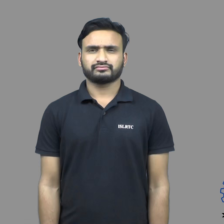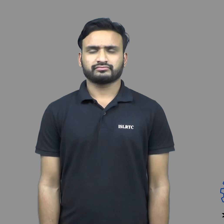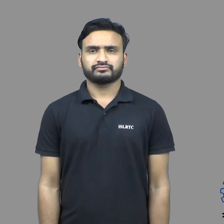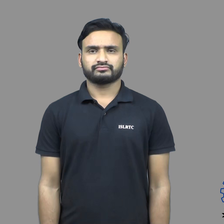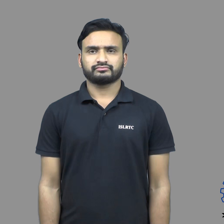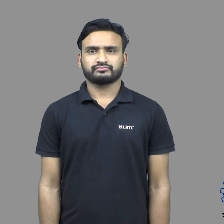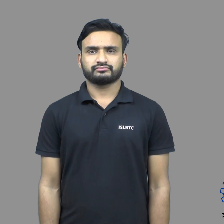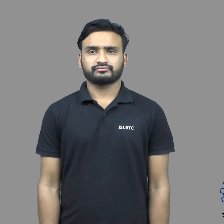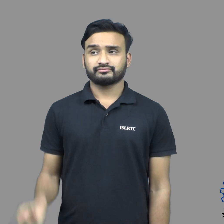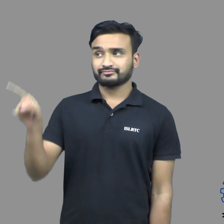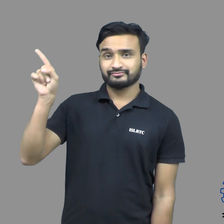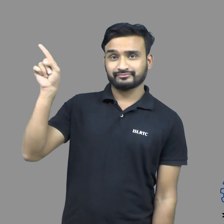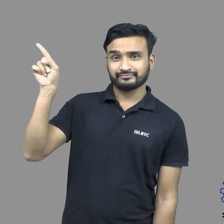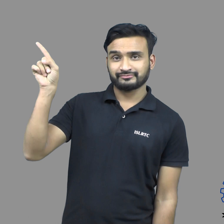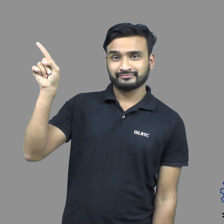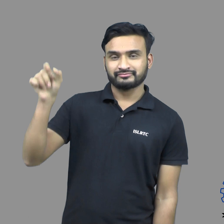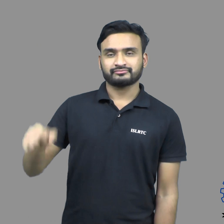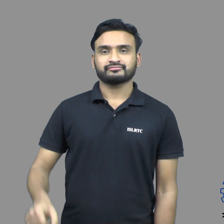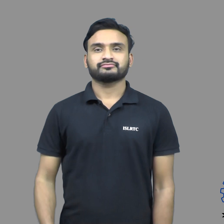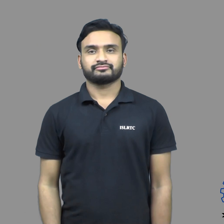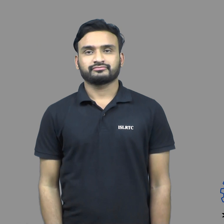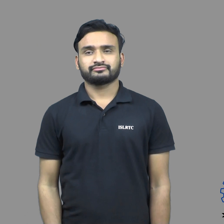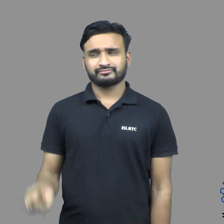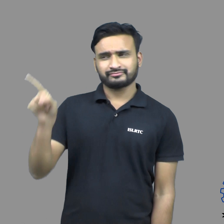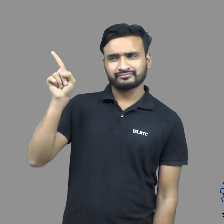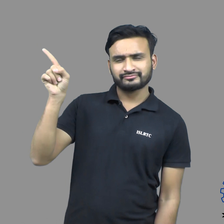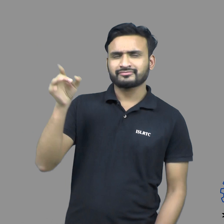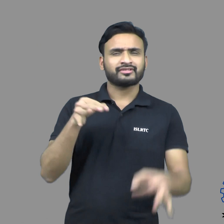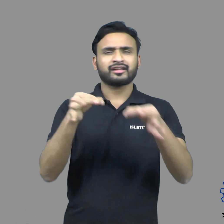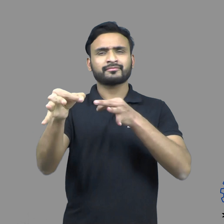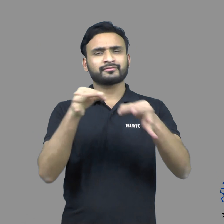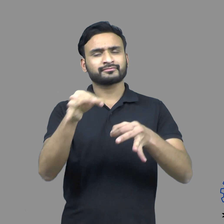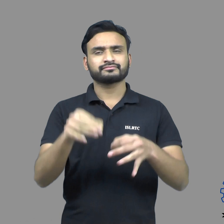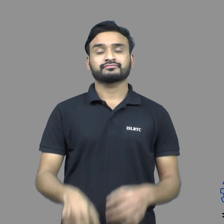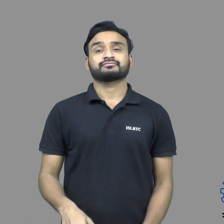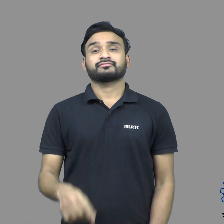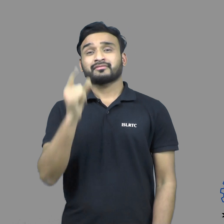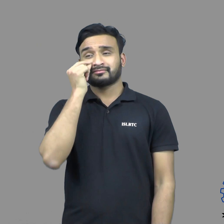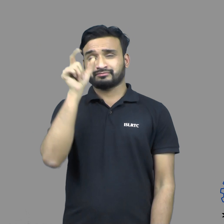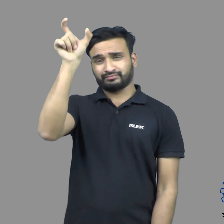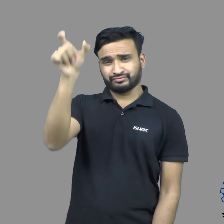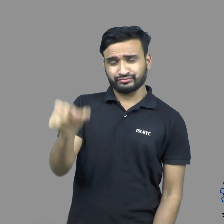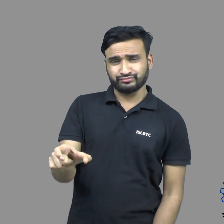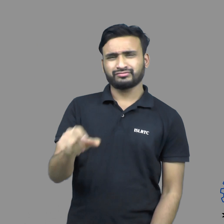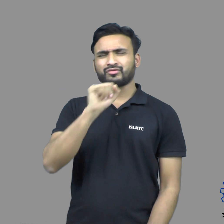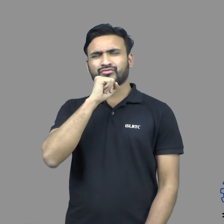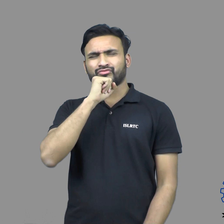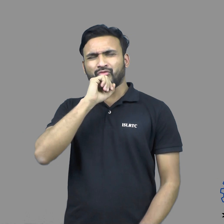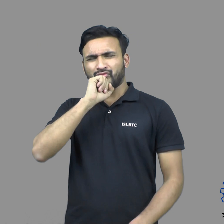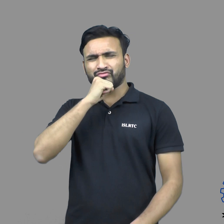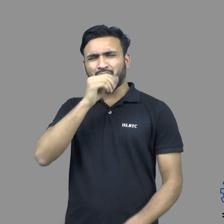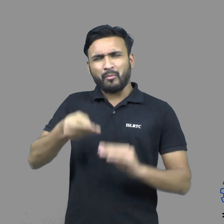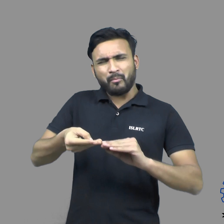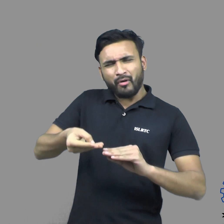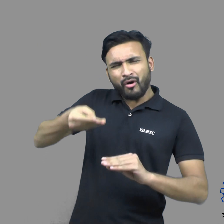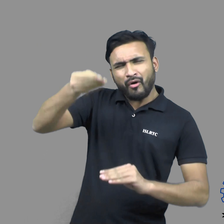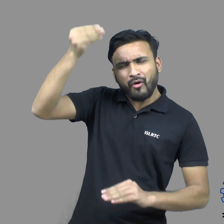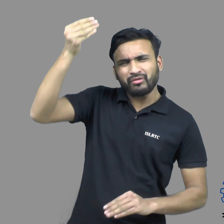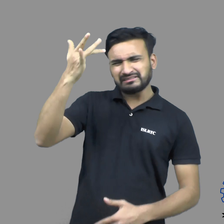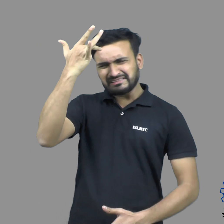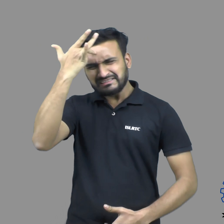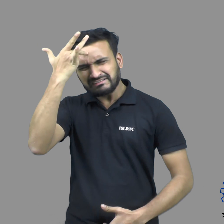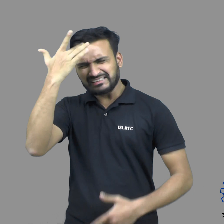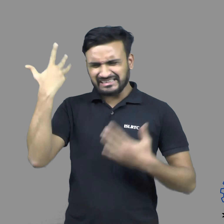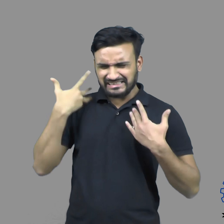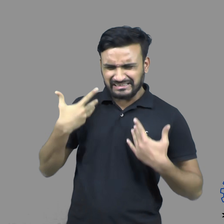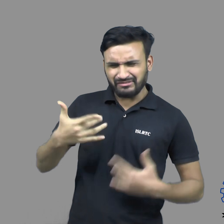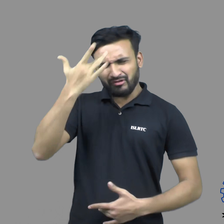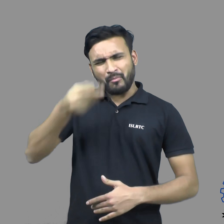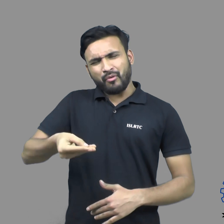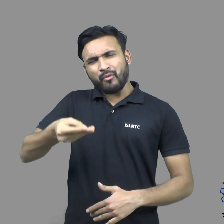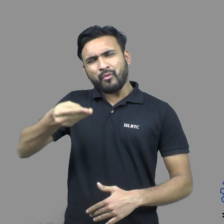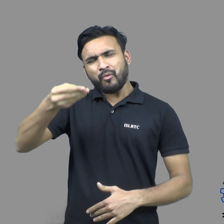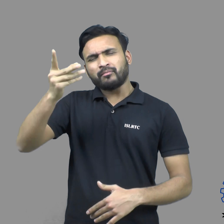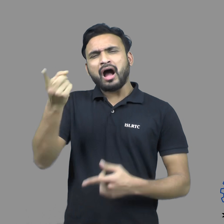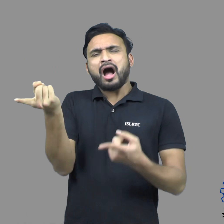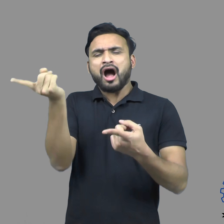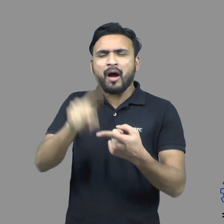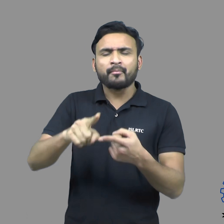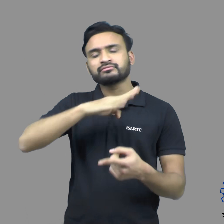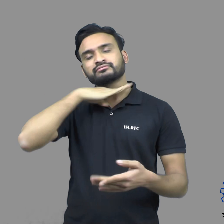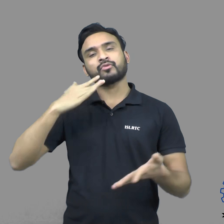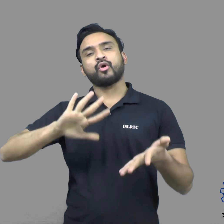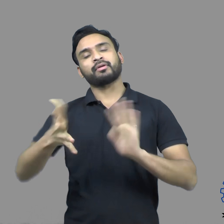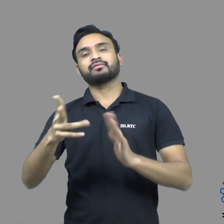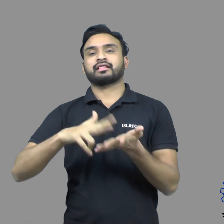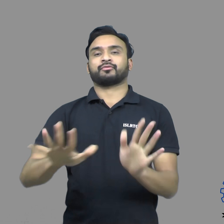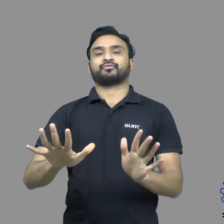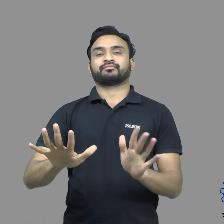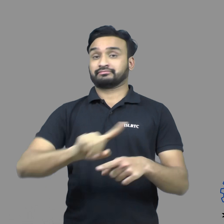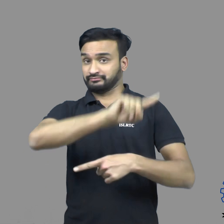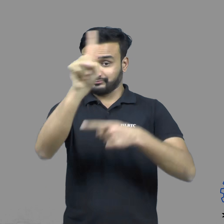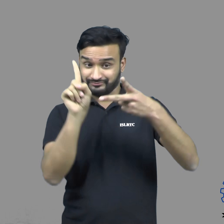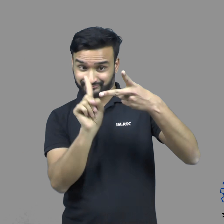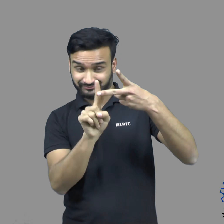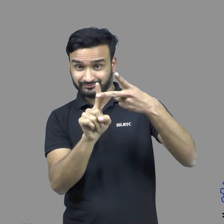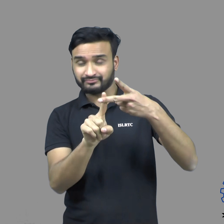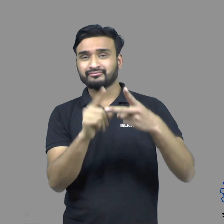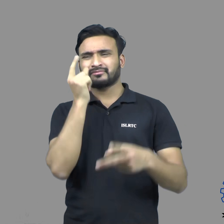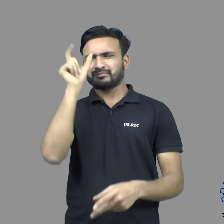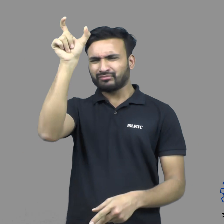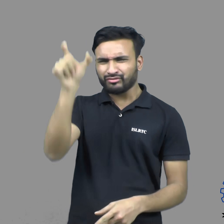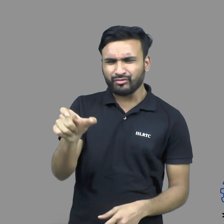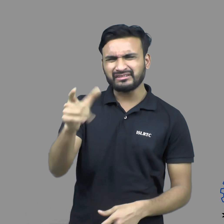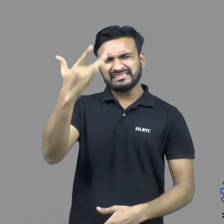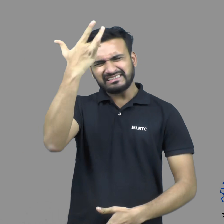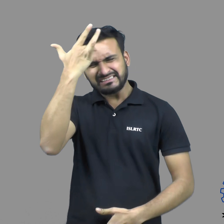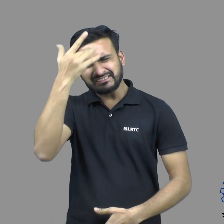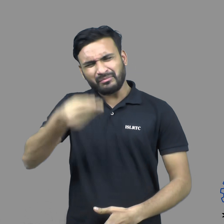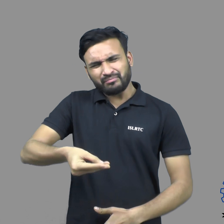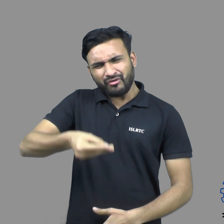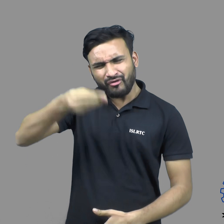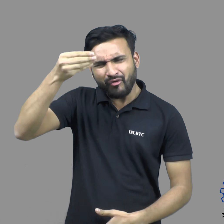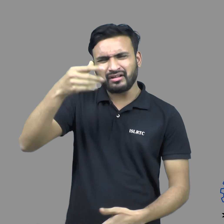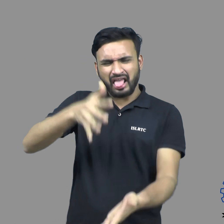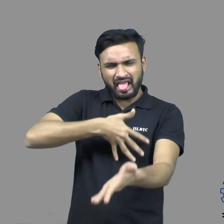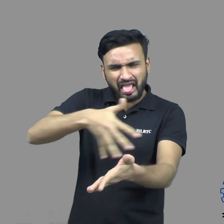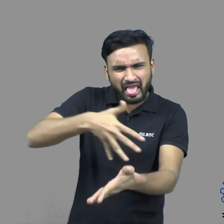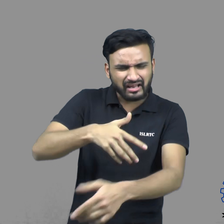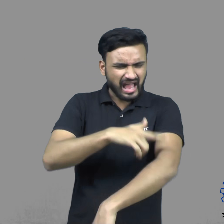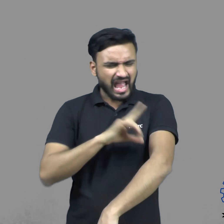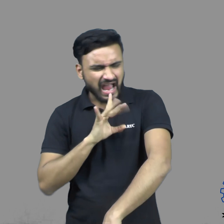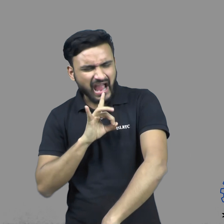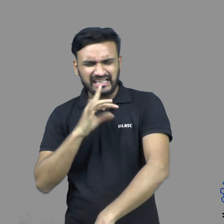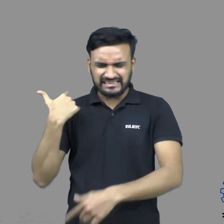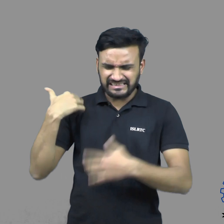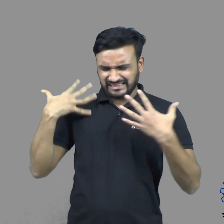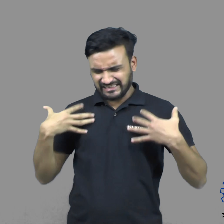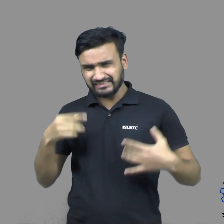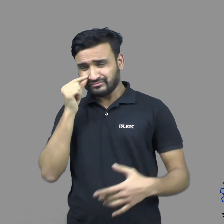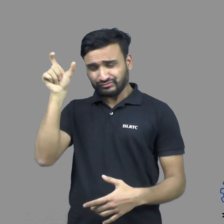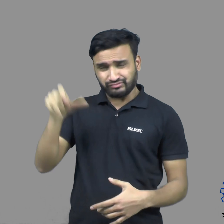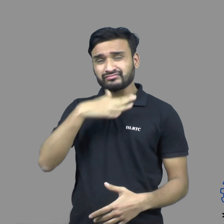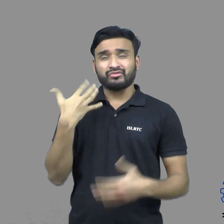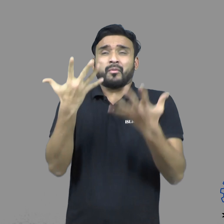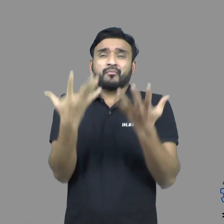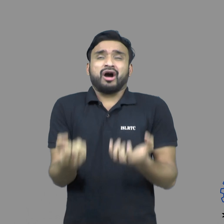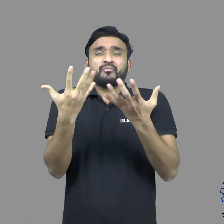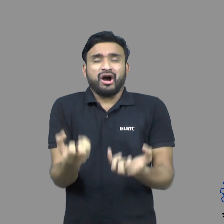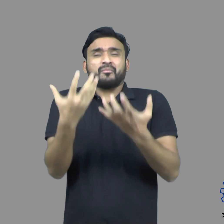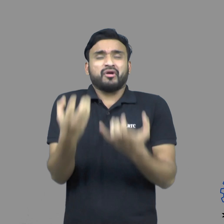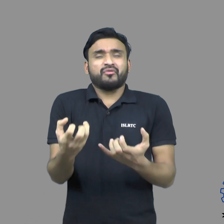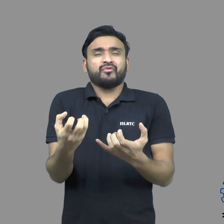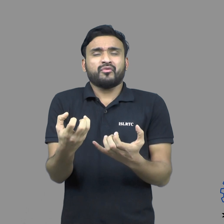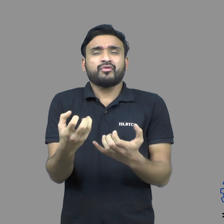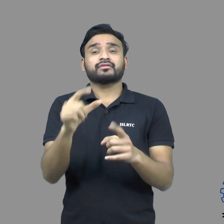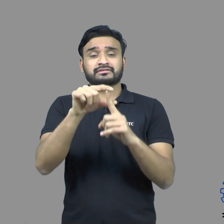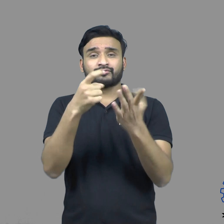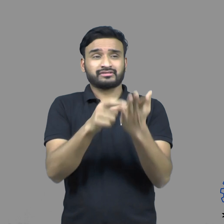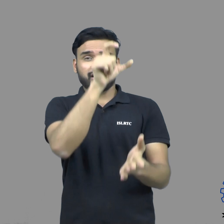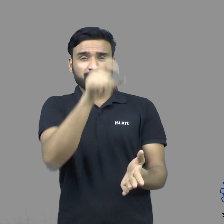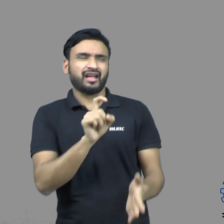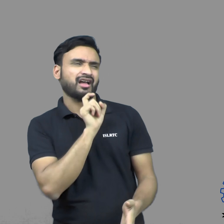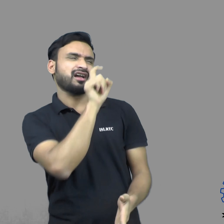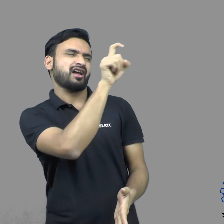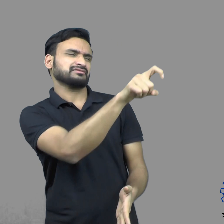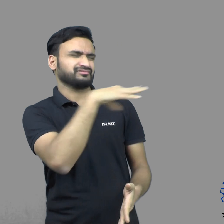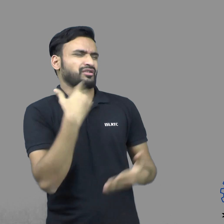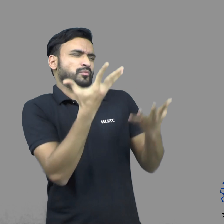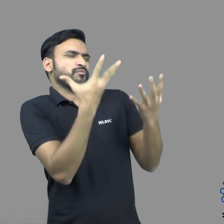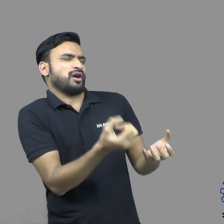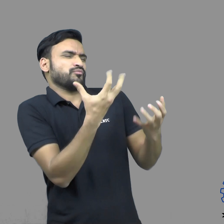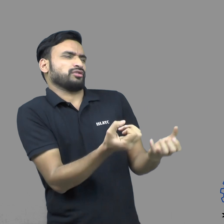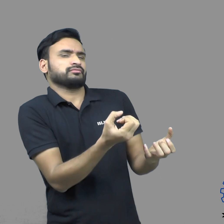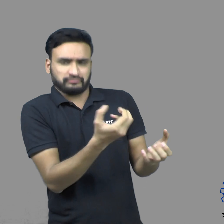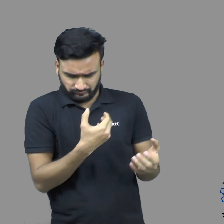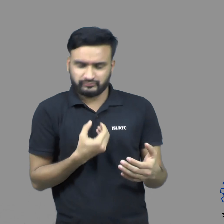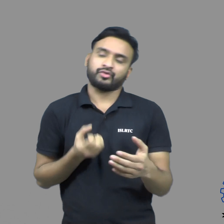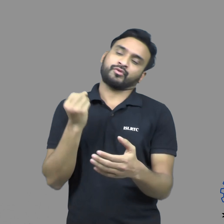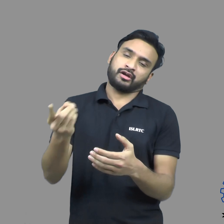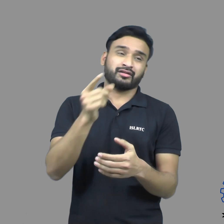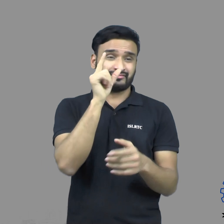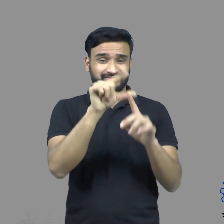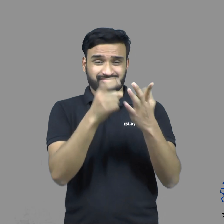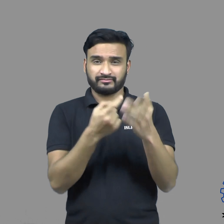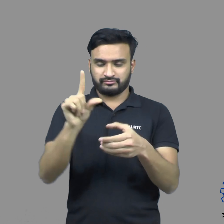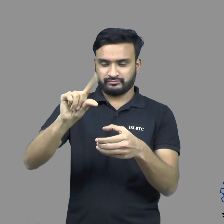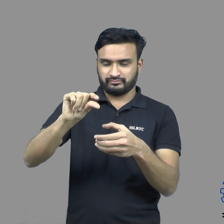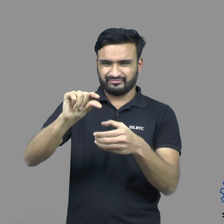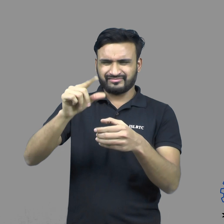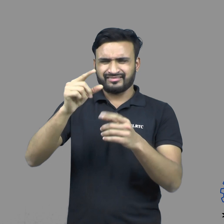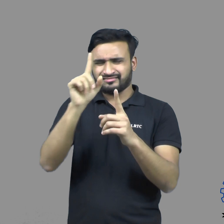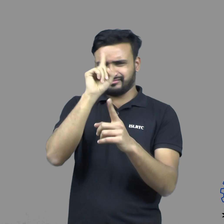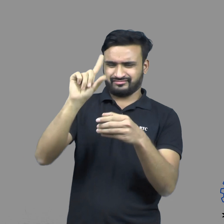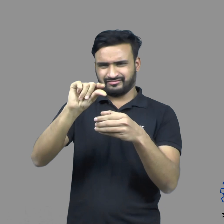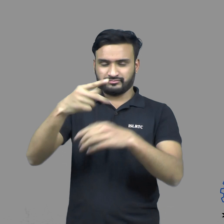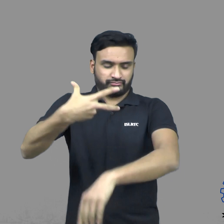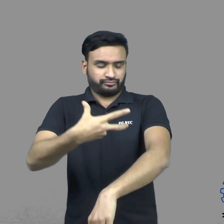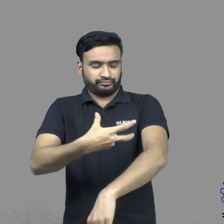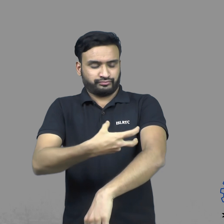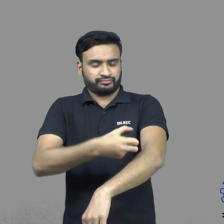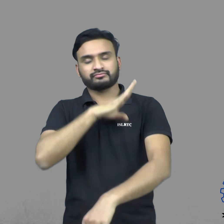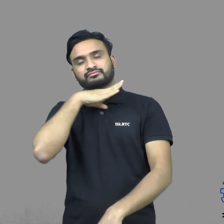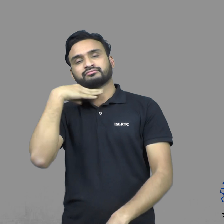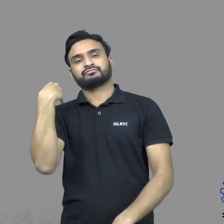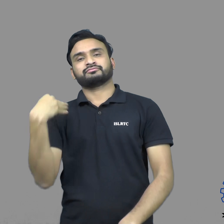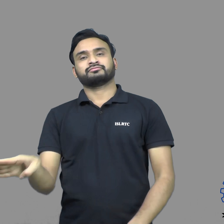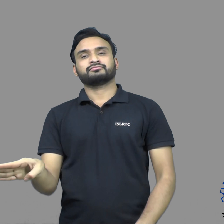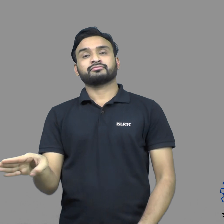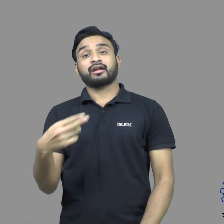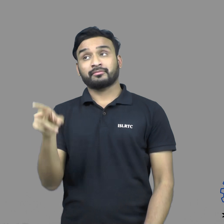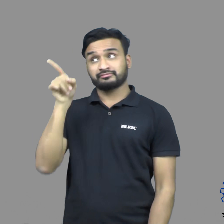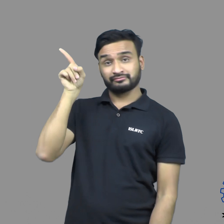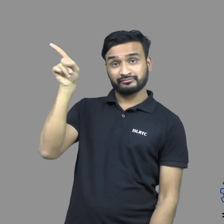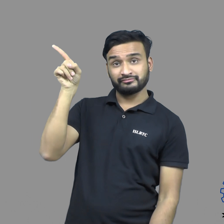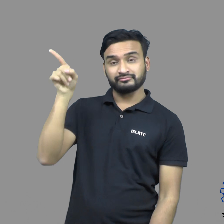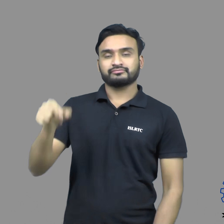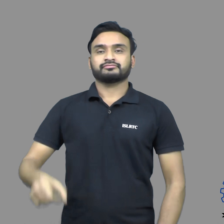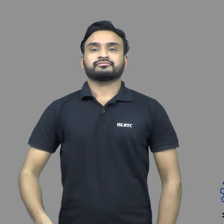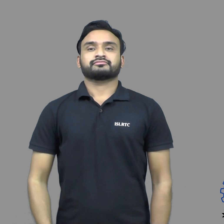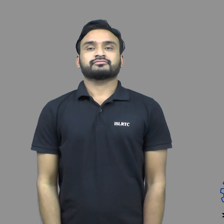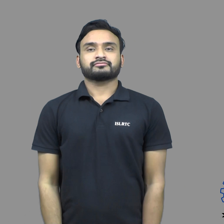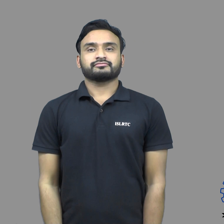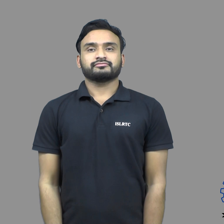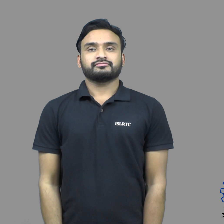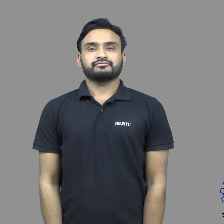Euthanasia